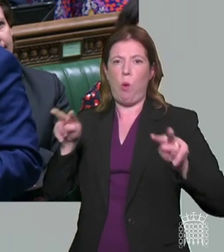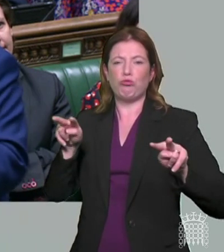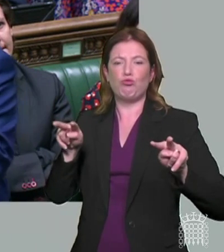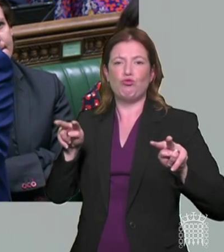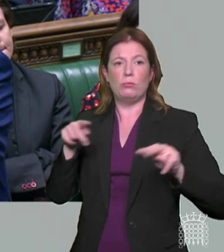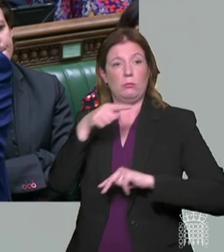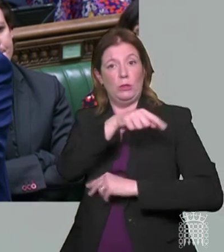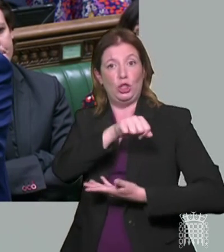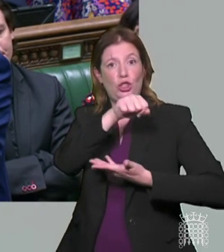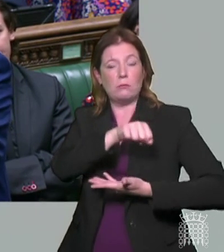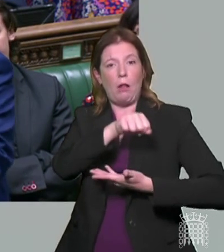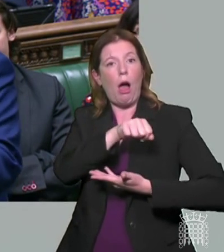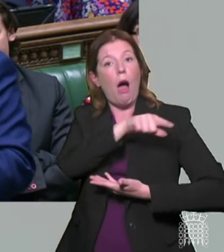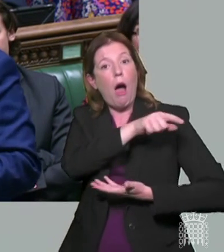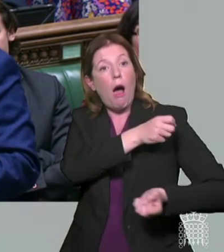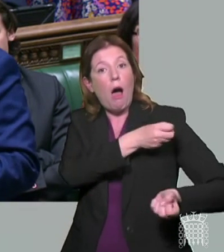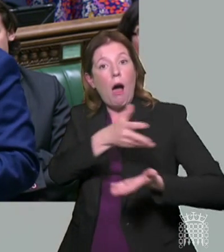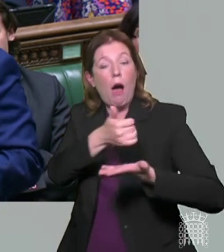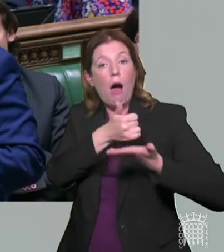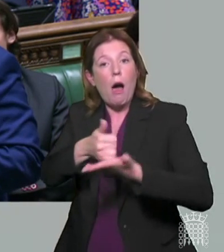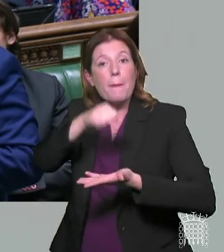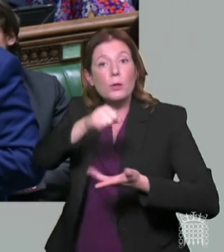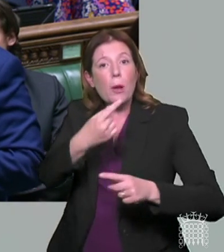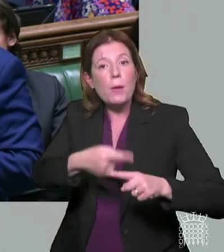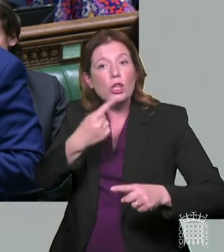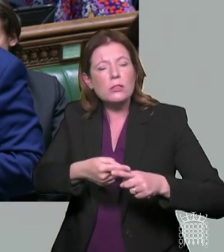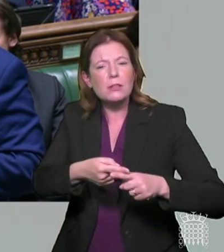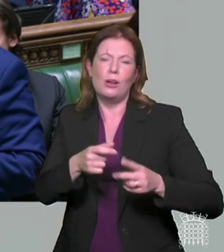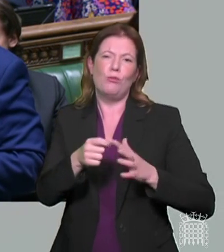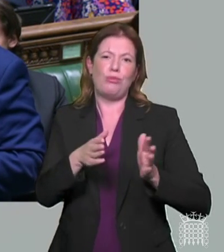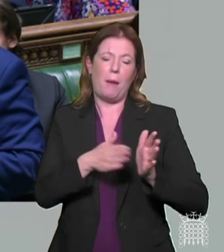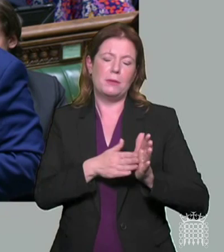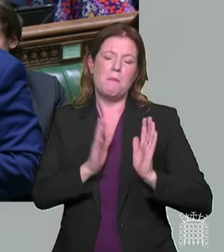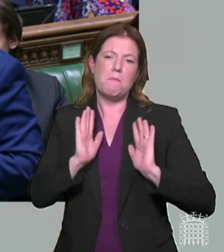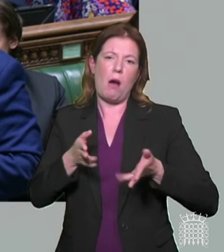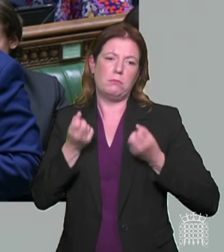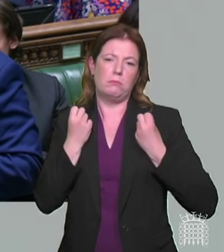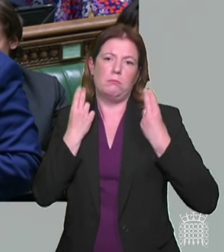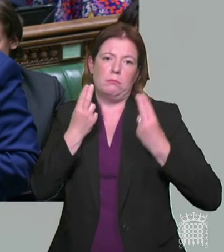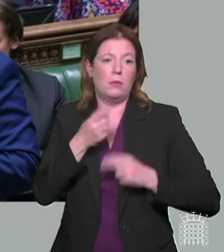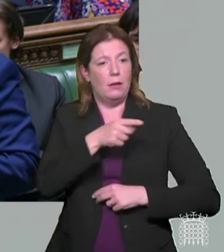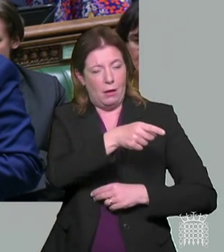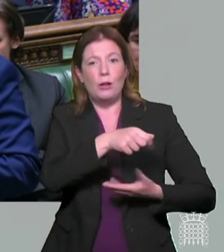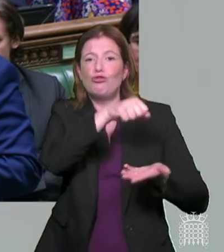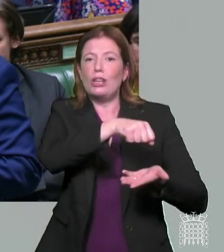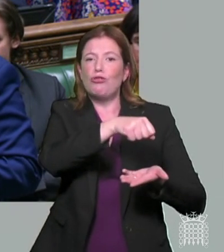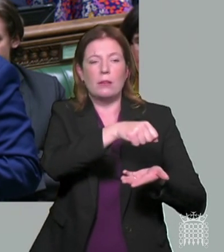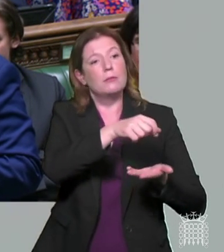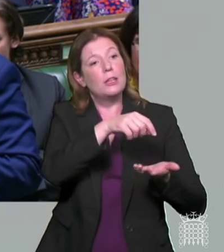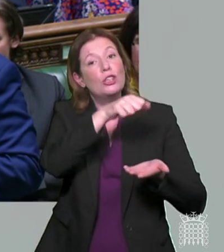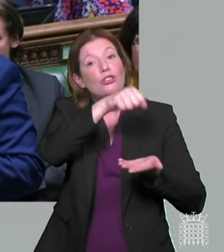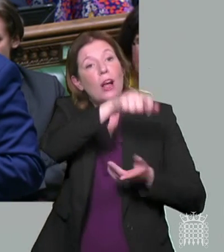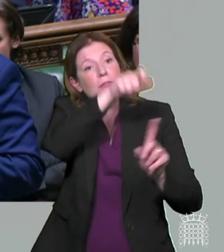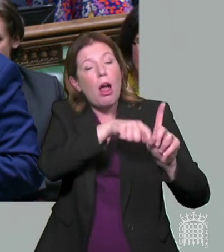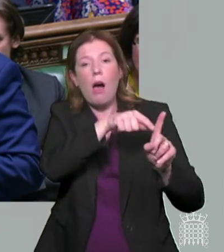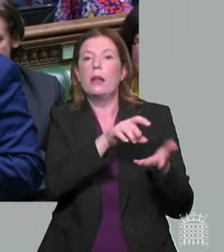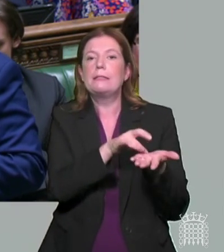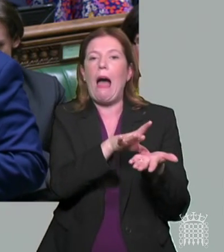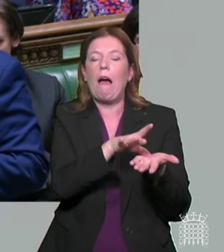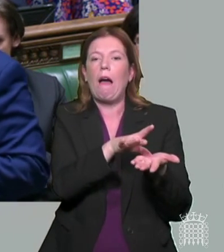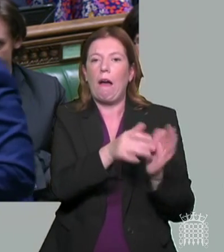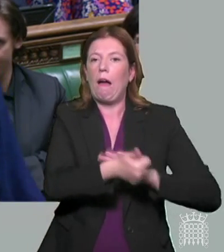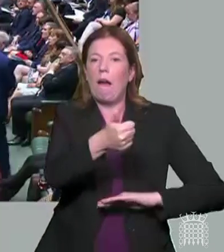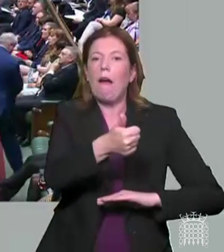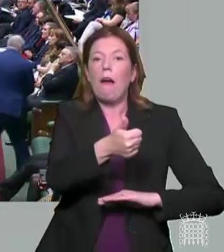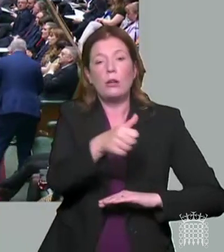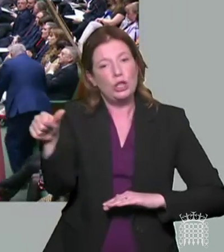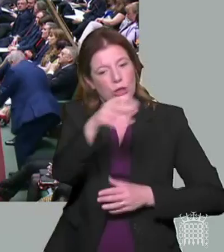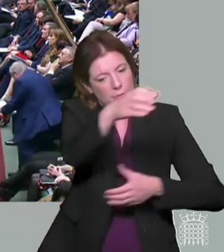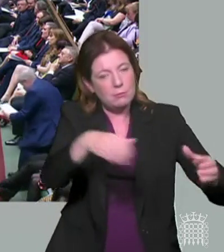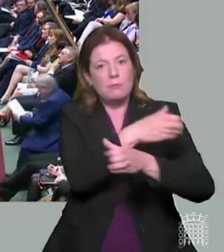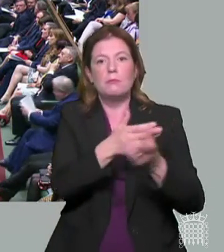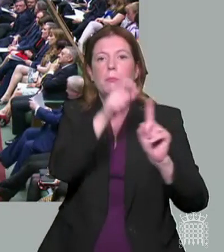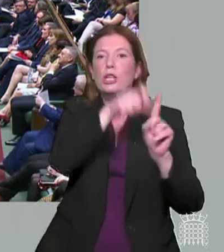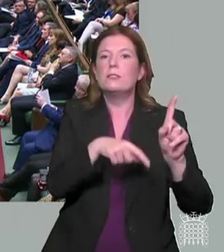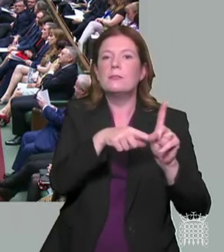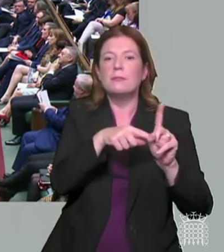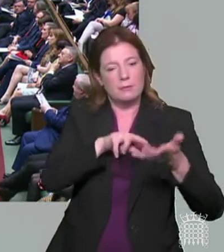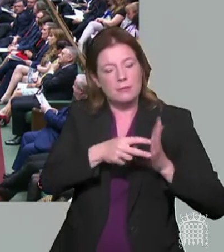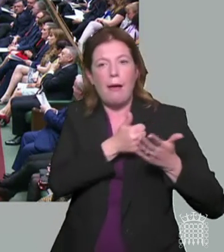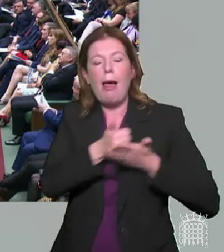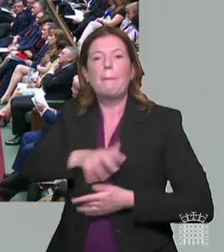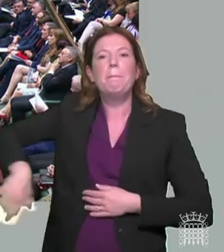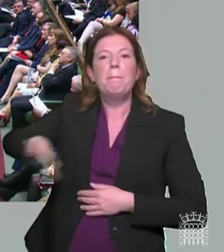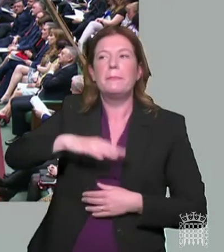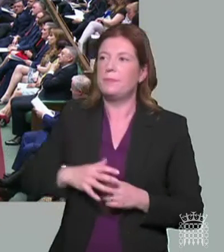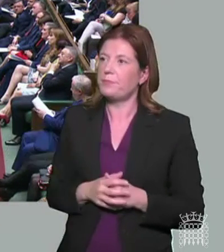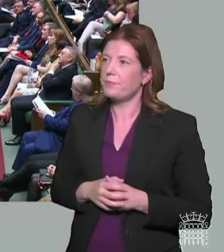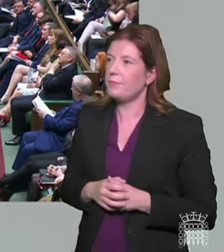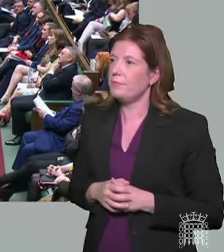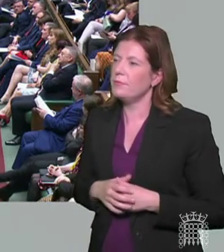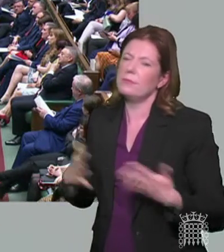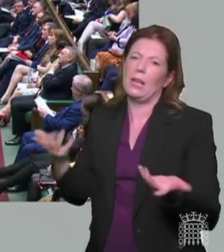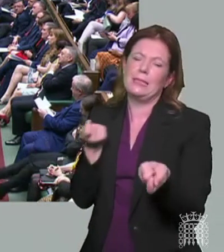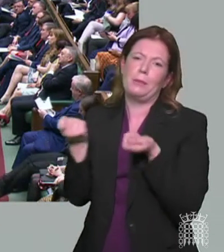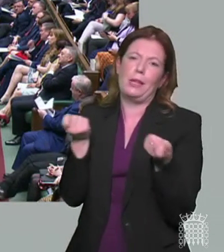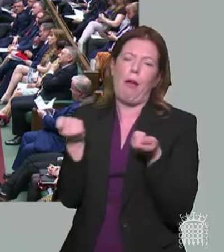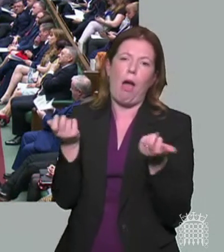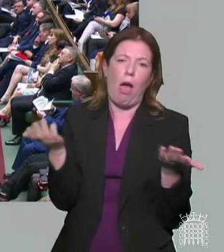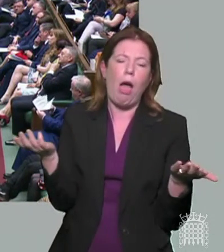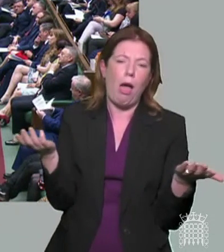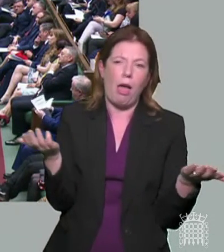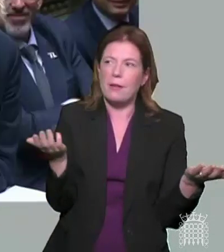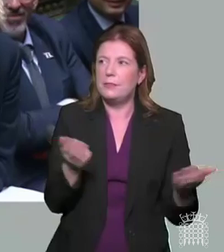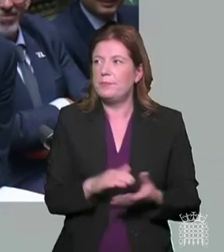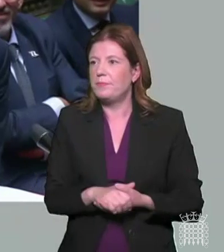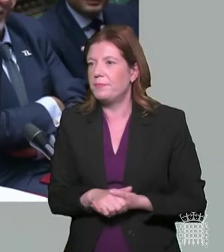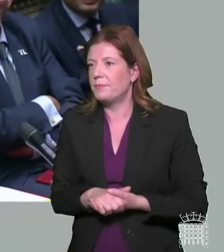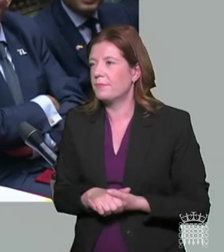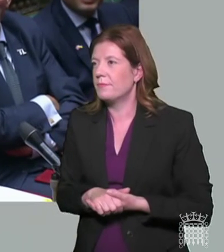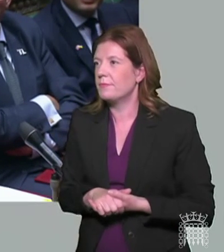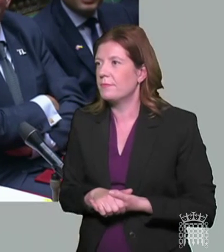If this Chancellor will not deliver an emergency budget, it is time for the Prime Minister to sack the Treasury, to sack the Chancellor, and to put somebody else in office who will act.